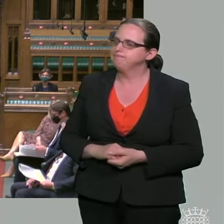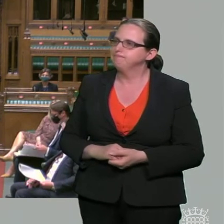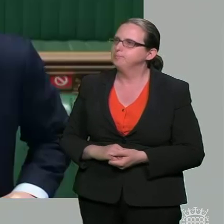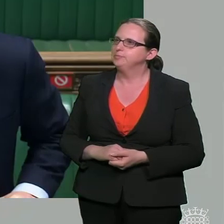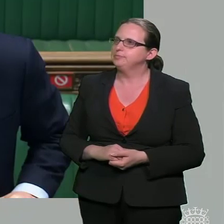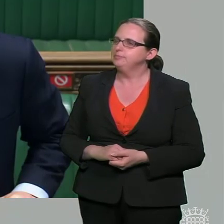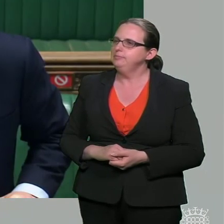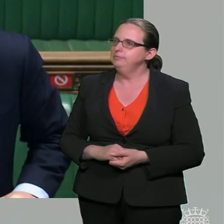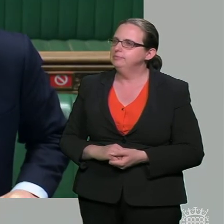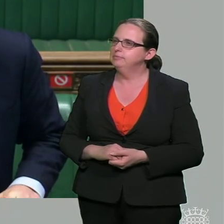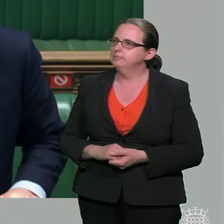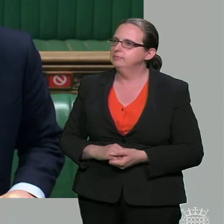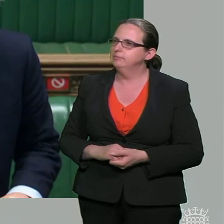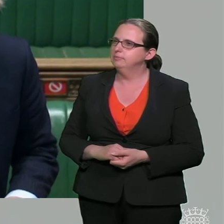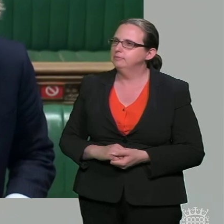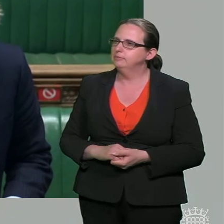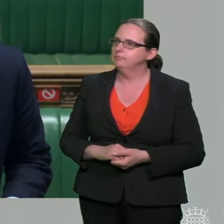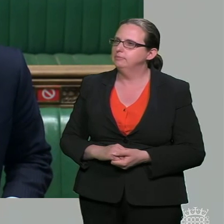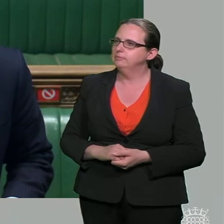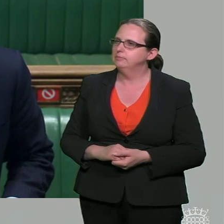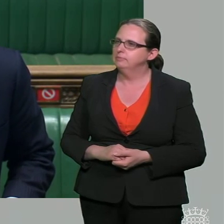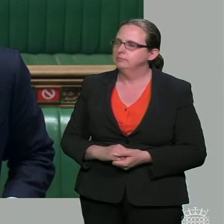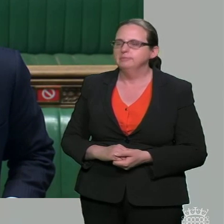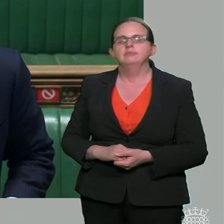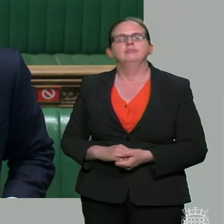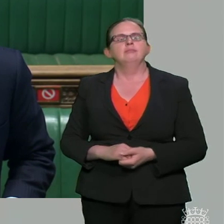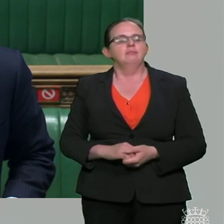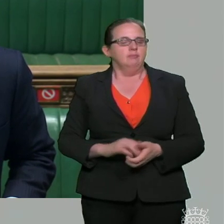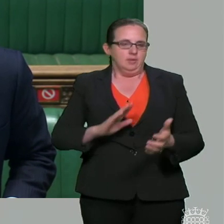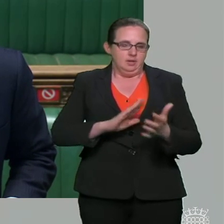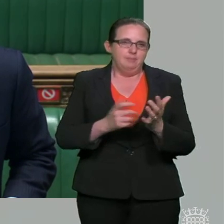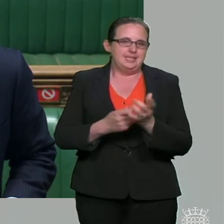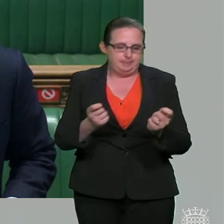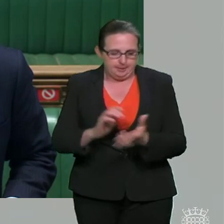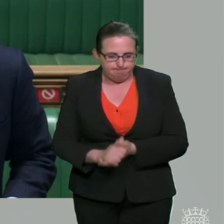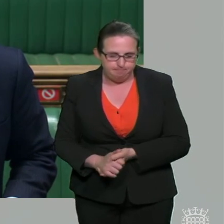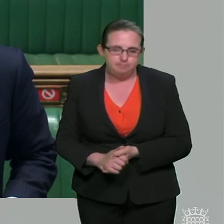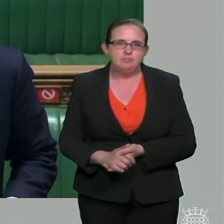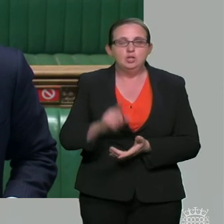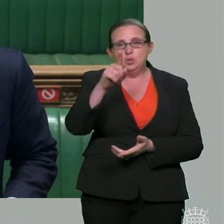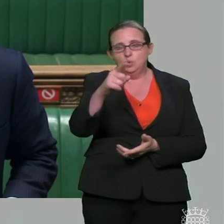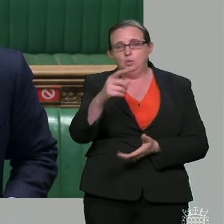I can tell the honourable Gentleman that, again, I am afraid what he is saying is completely wrong.